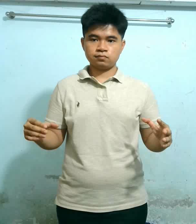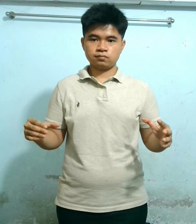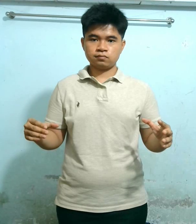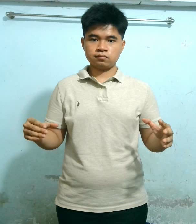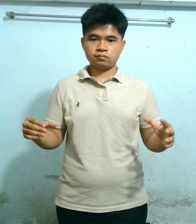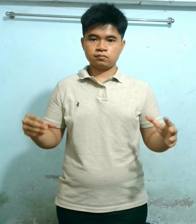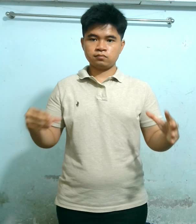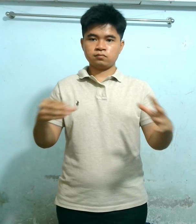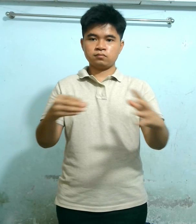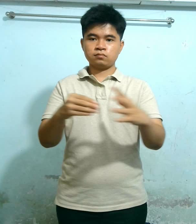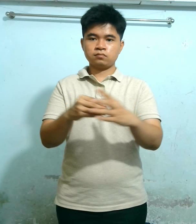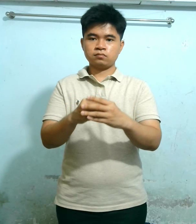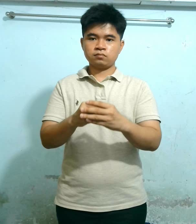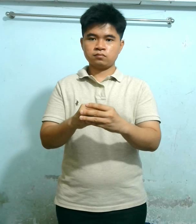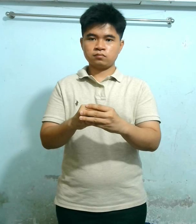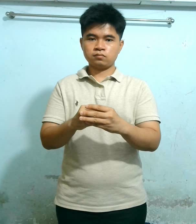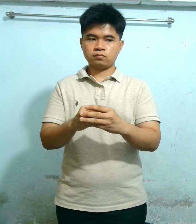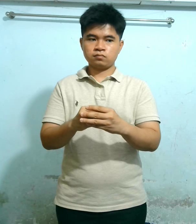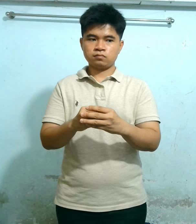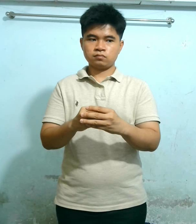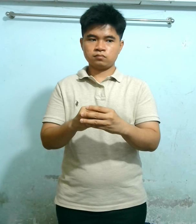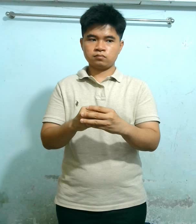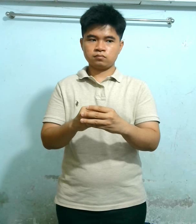nhom